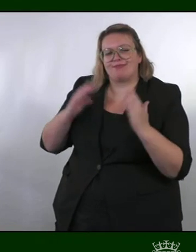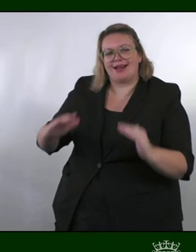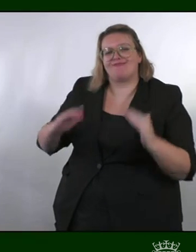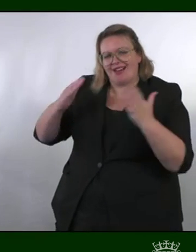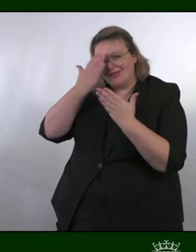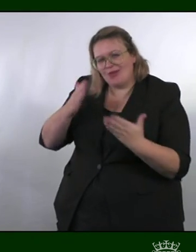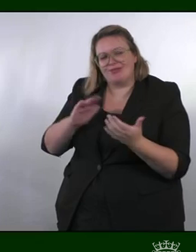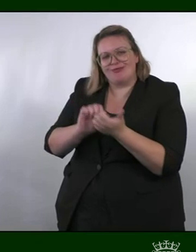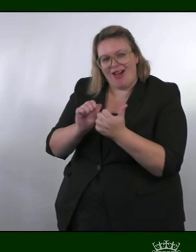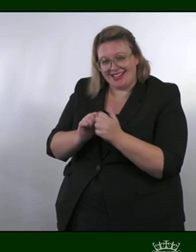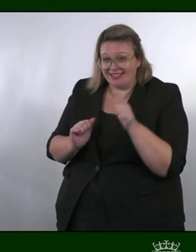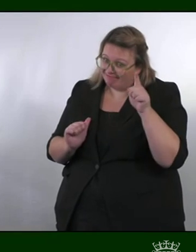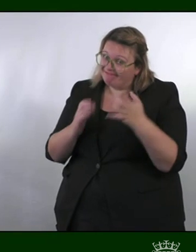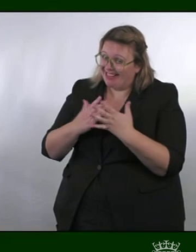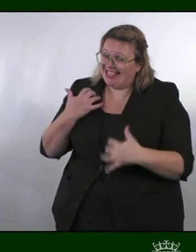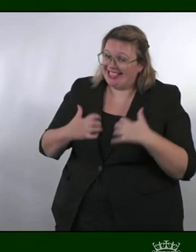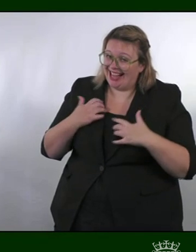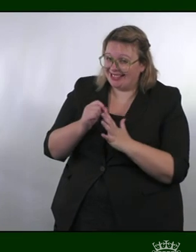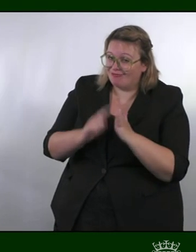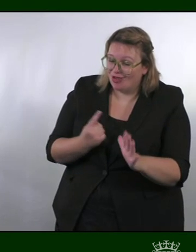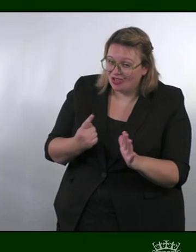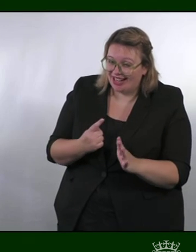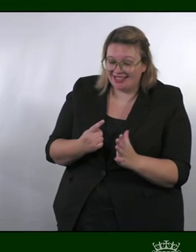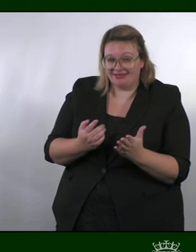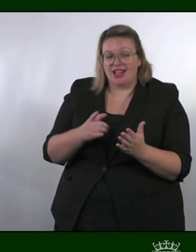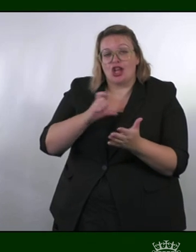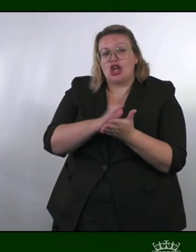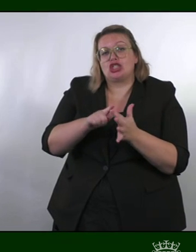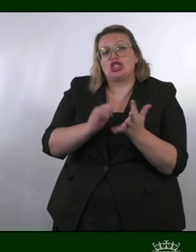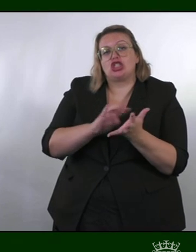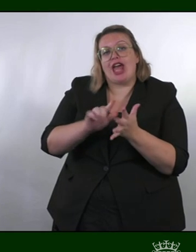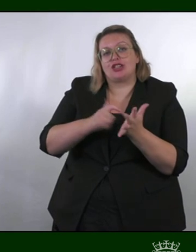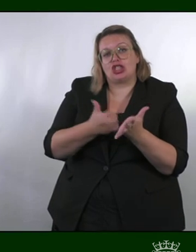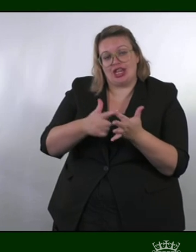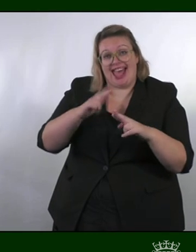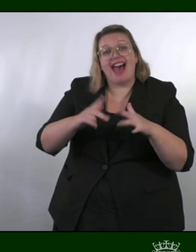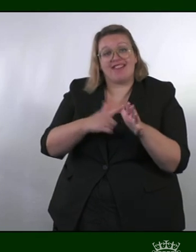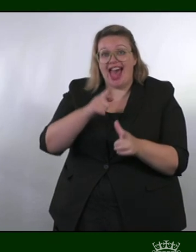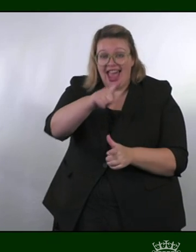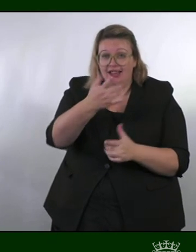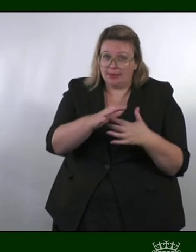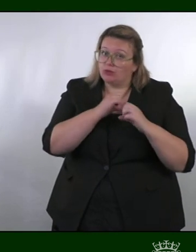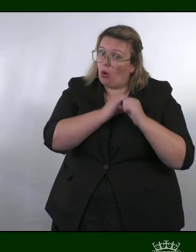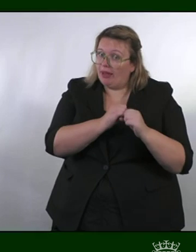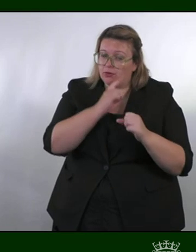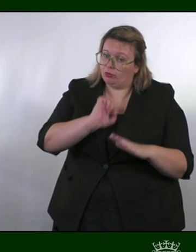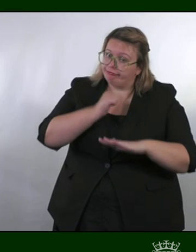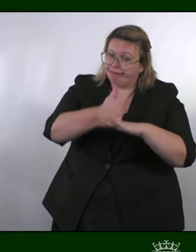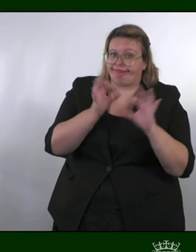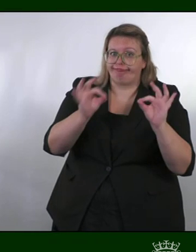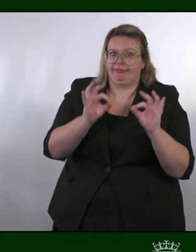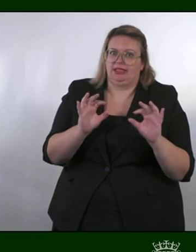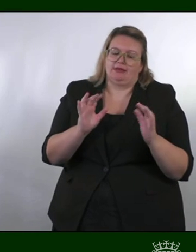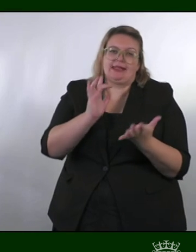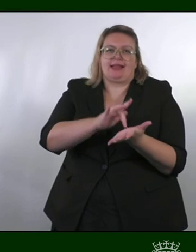This is a very exciting project, and I welcome Cheshire FA’s commitment to providing a new world-class facility for women’s and girls’ football.